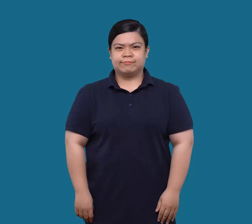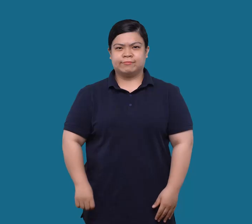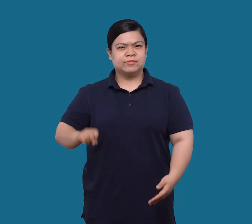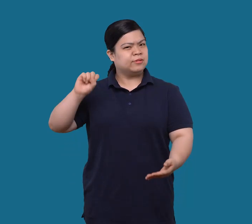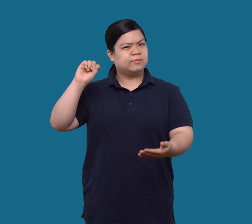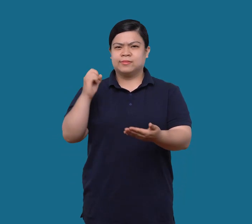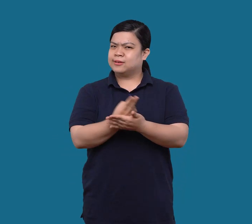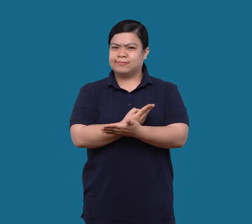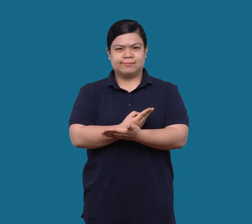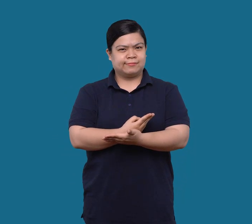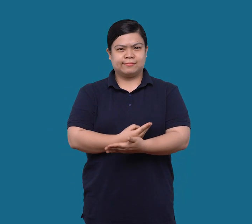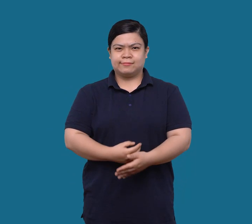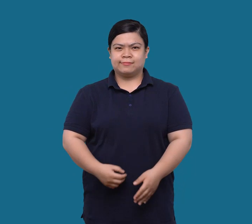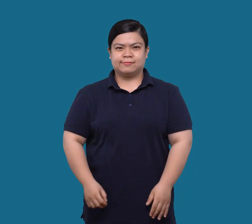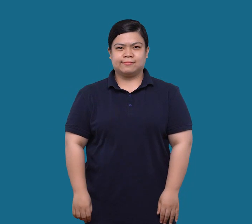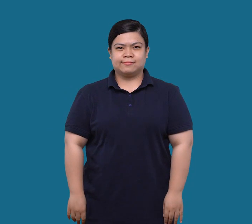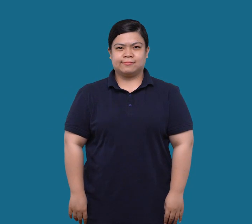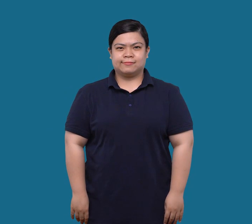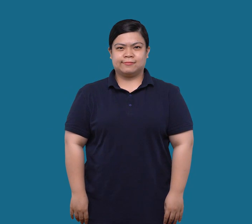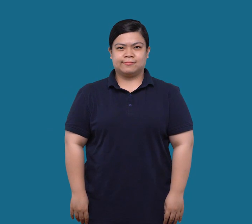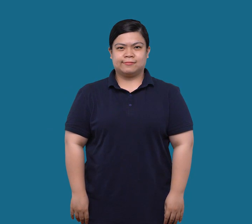không nên